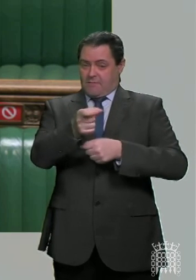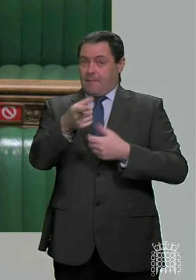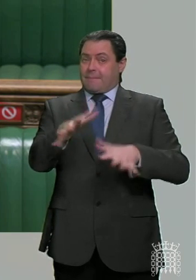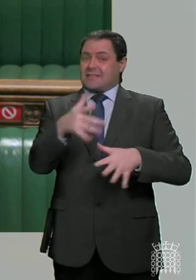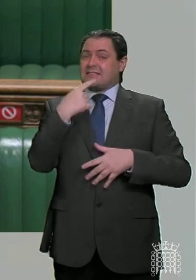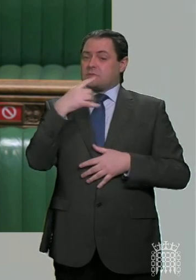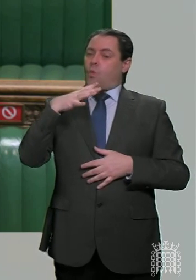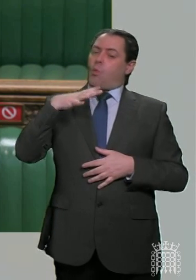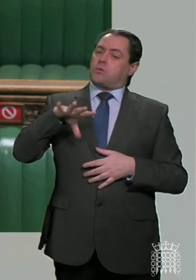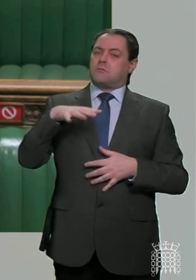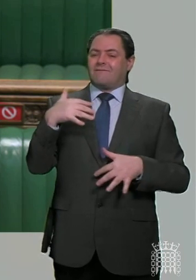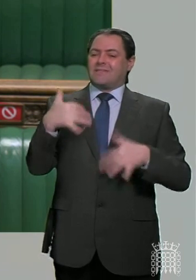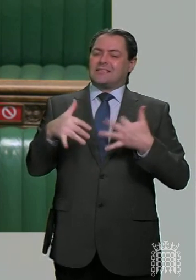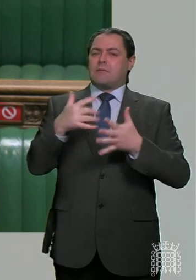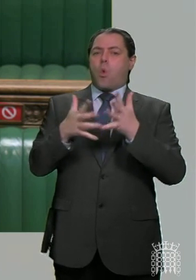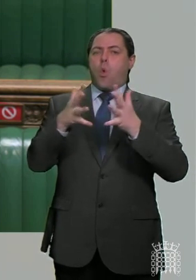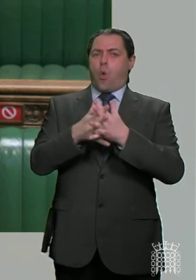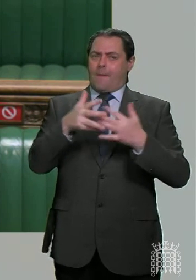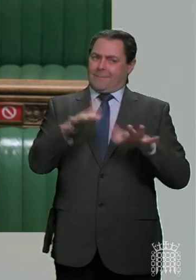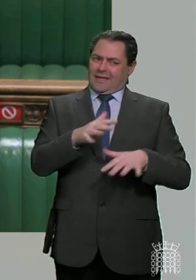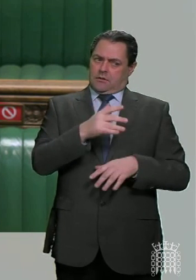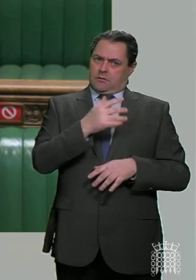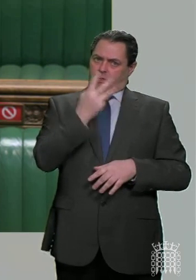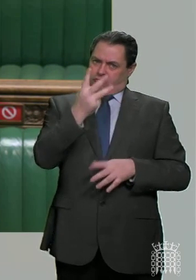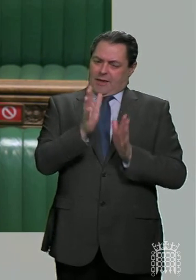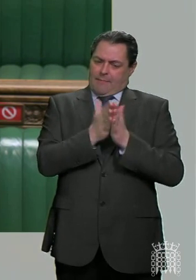I think it has been in his party’s last three manifestos.